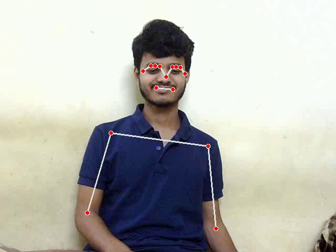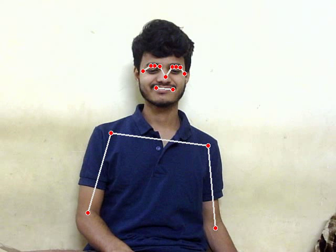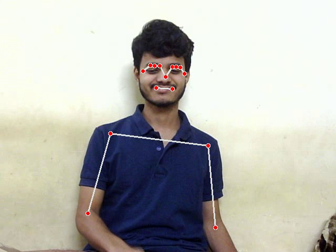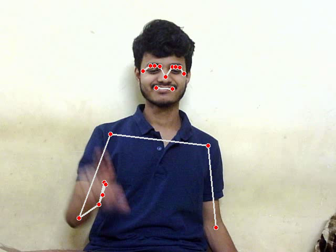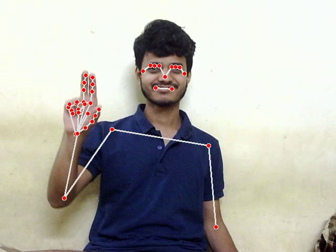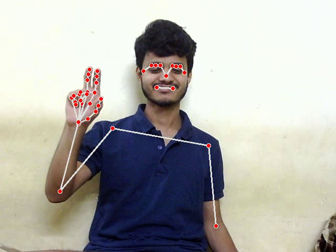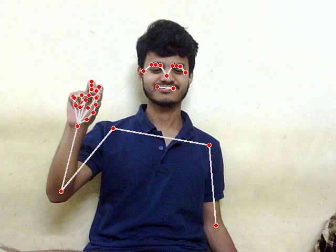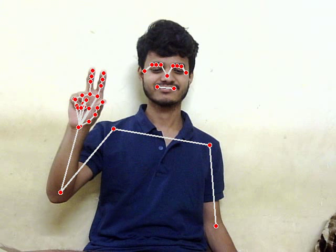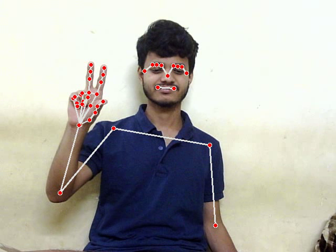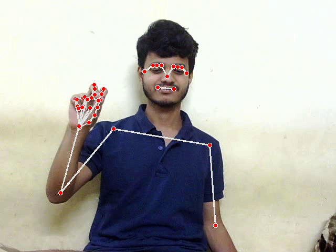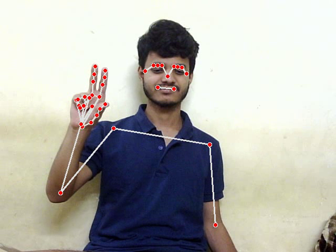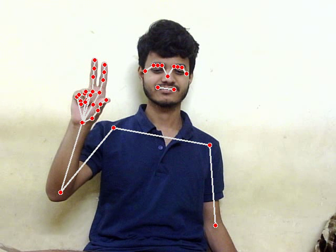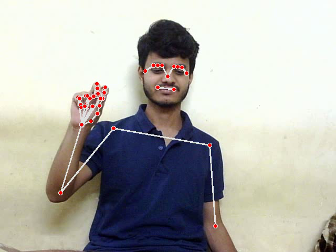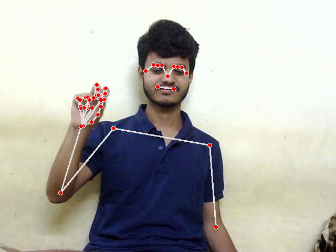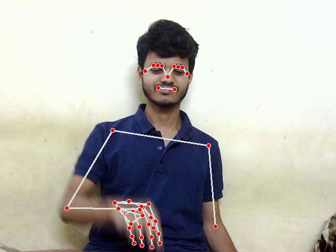no